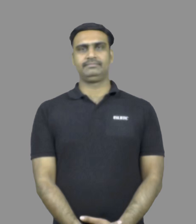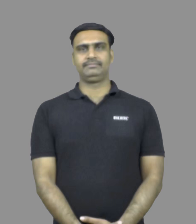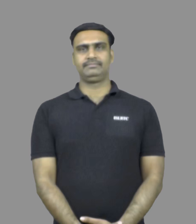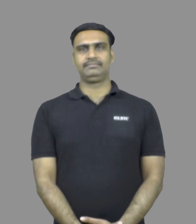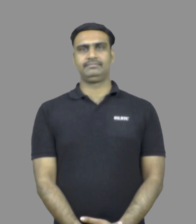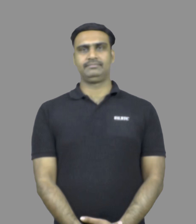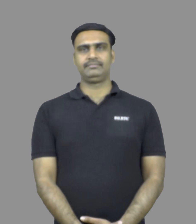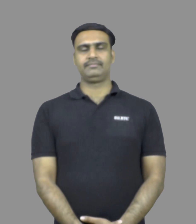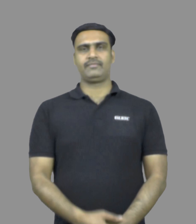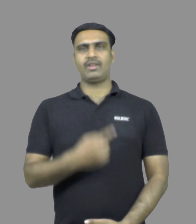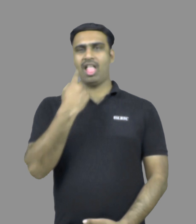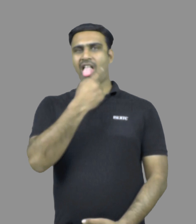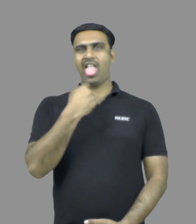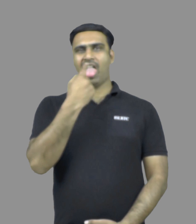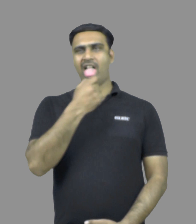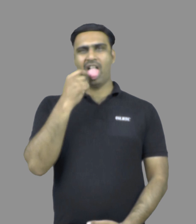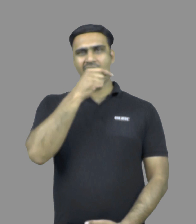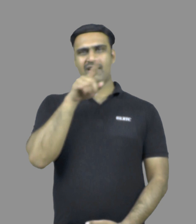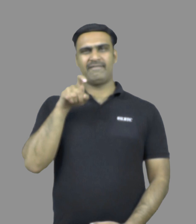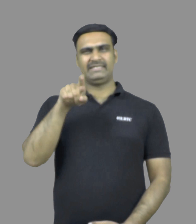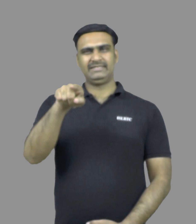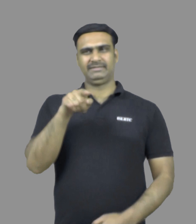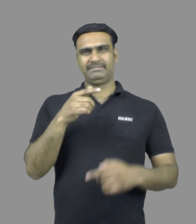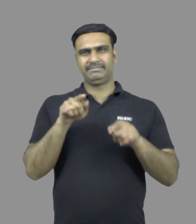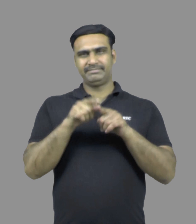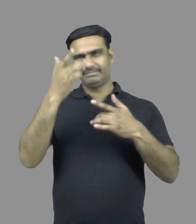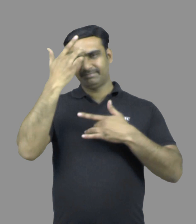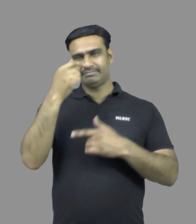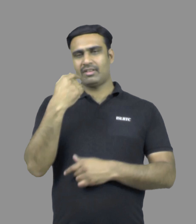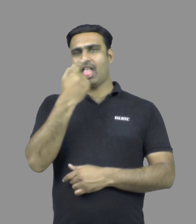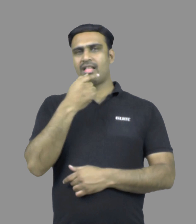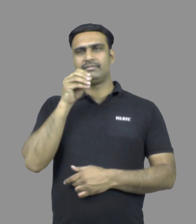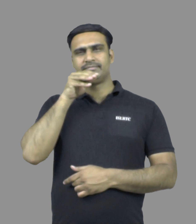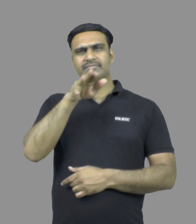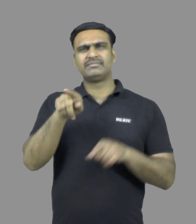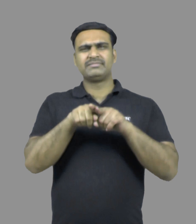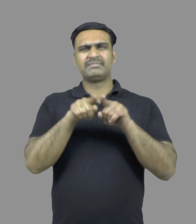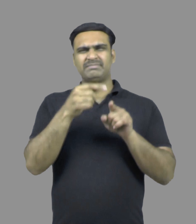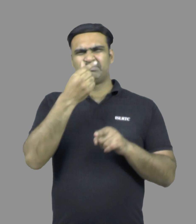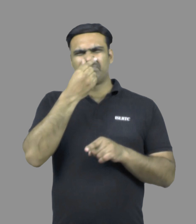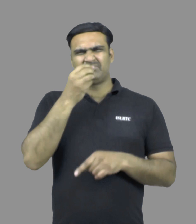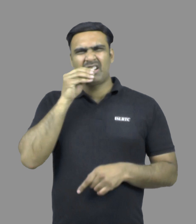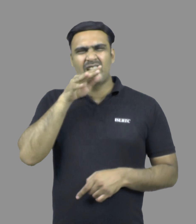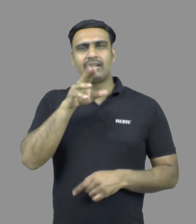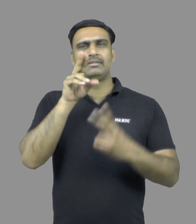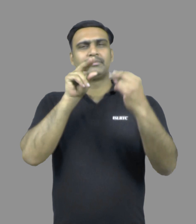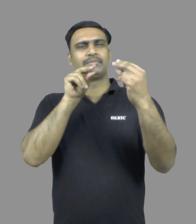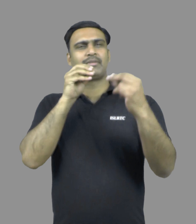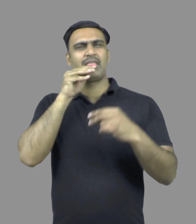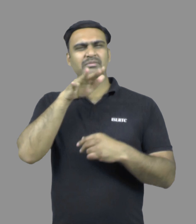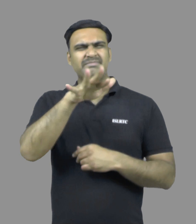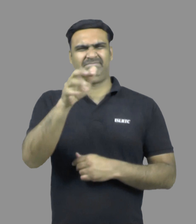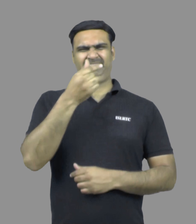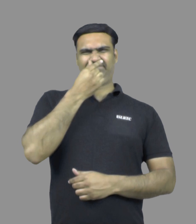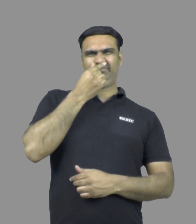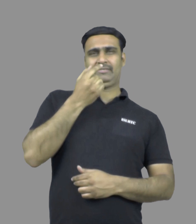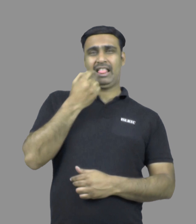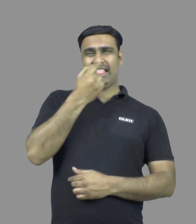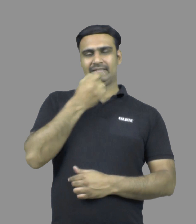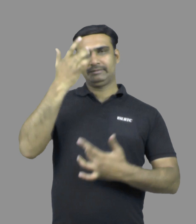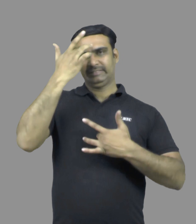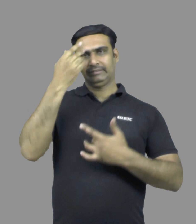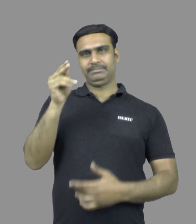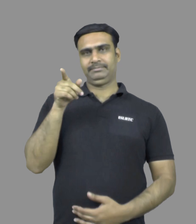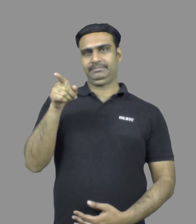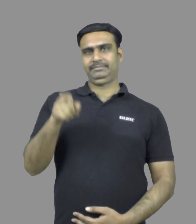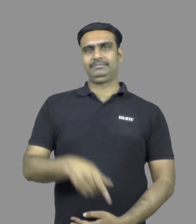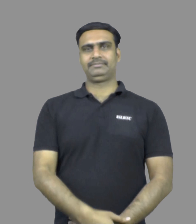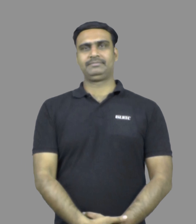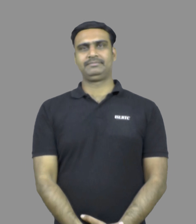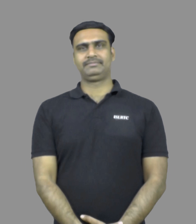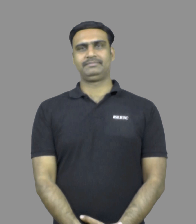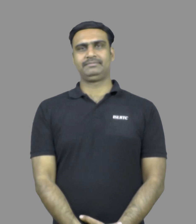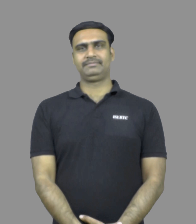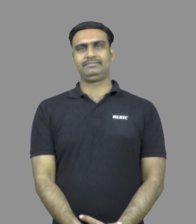Halitosis